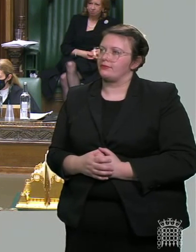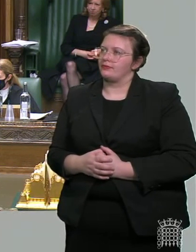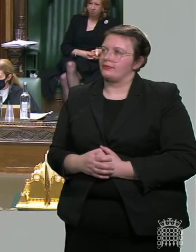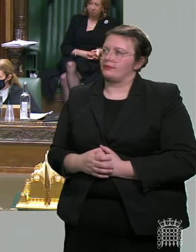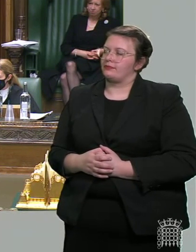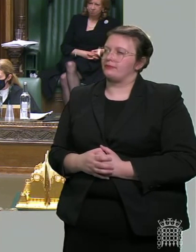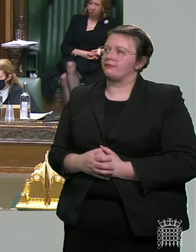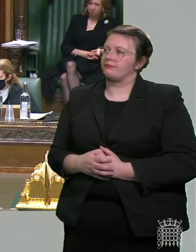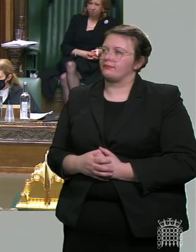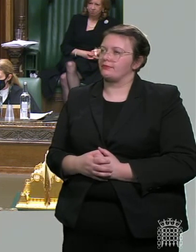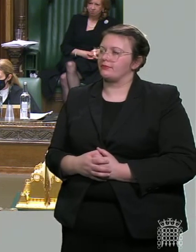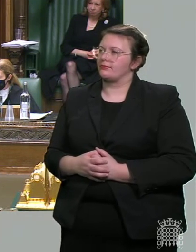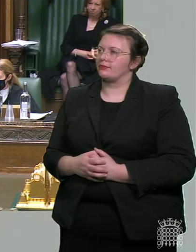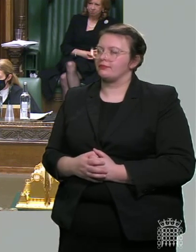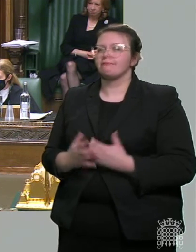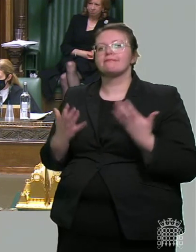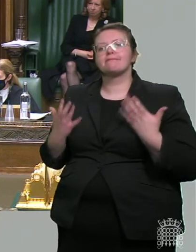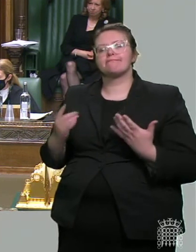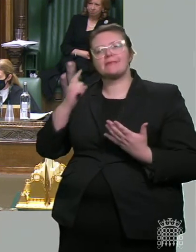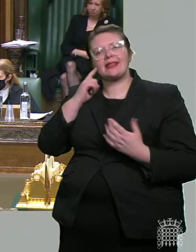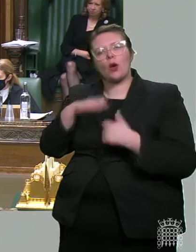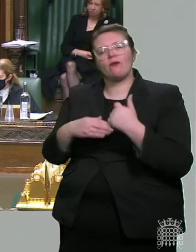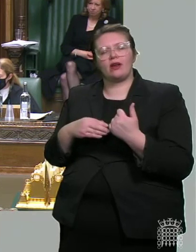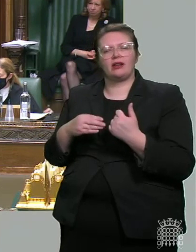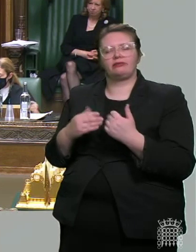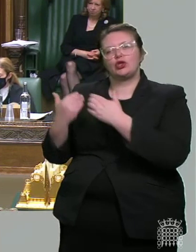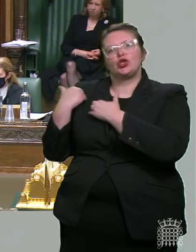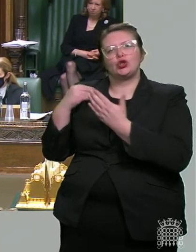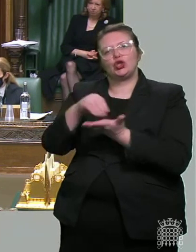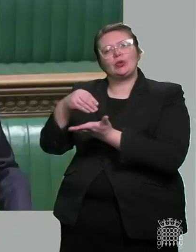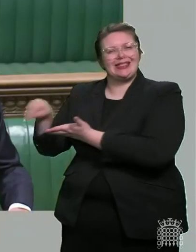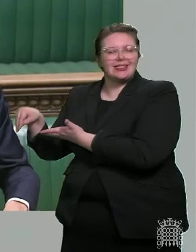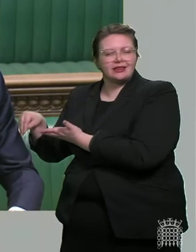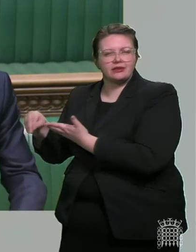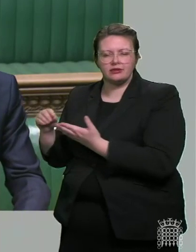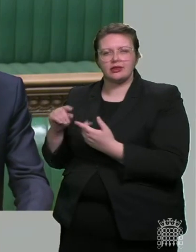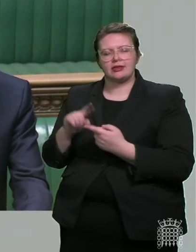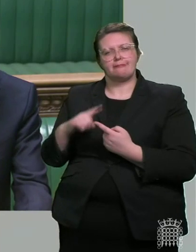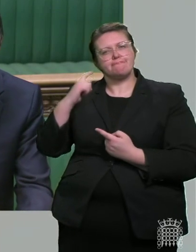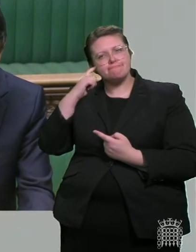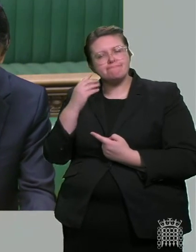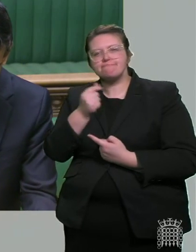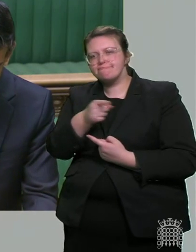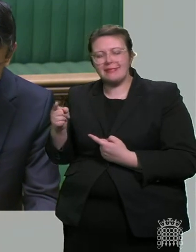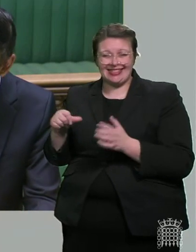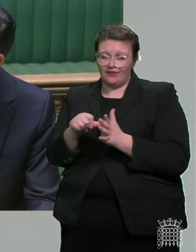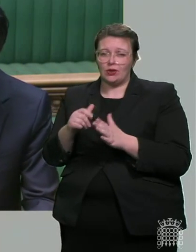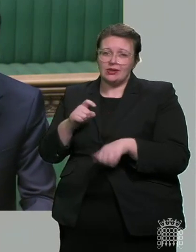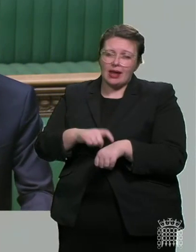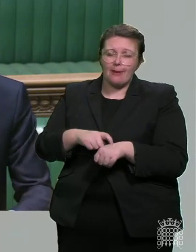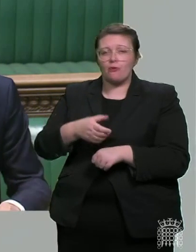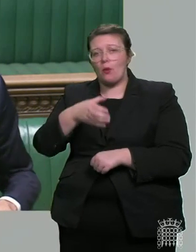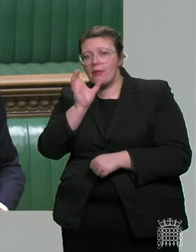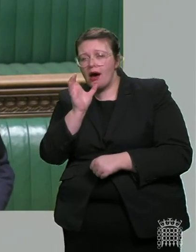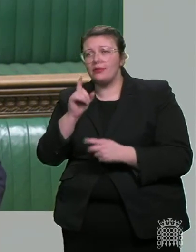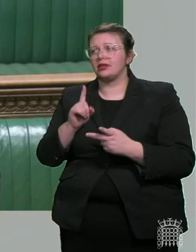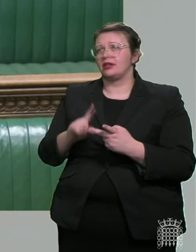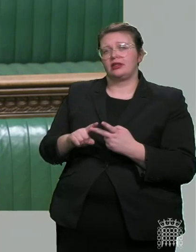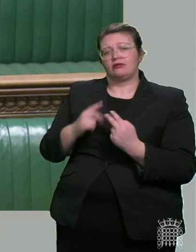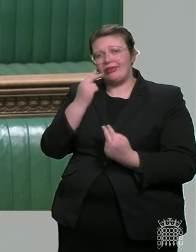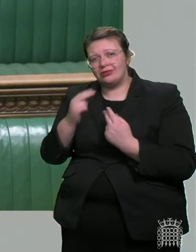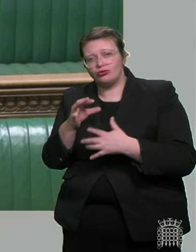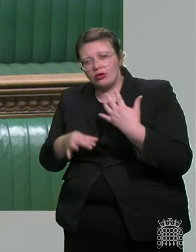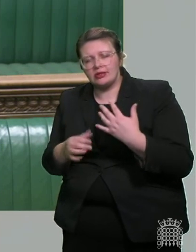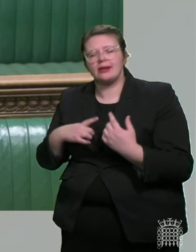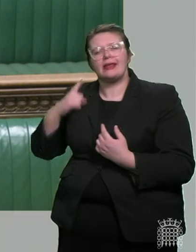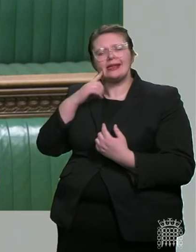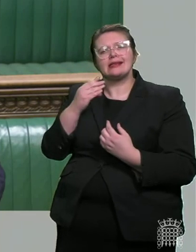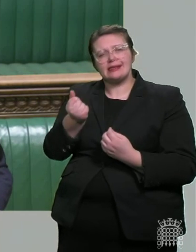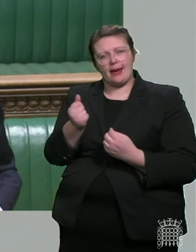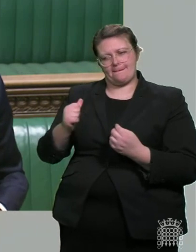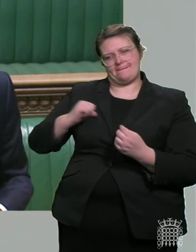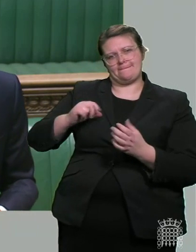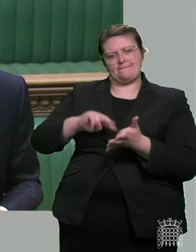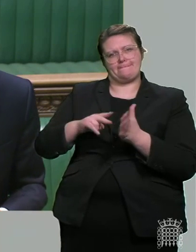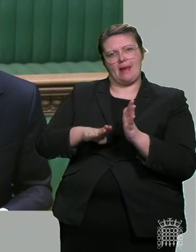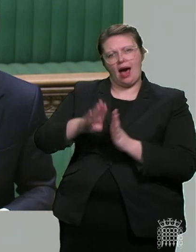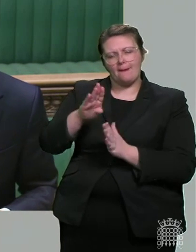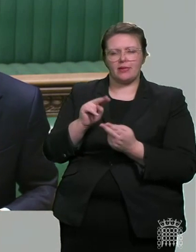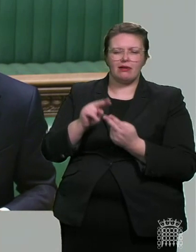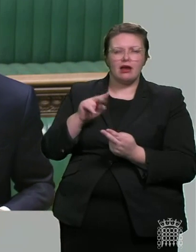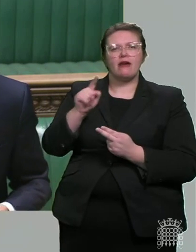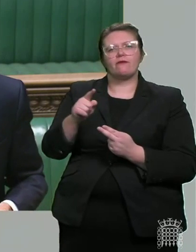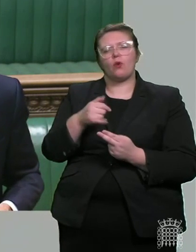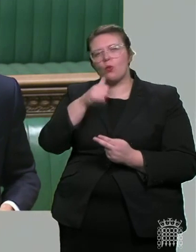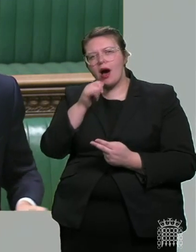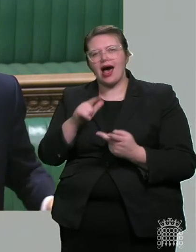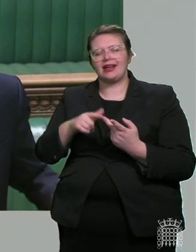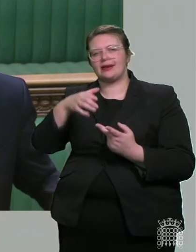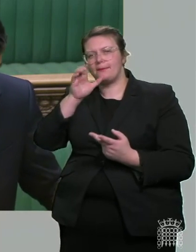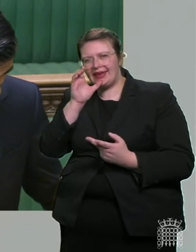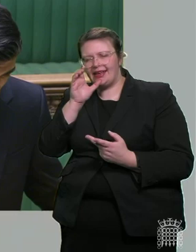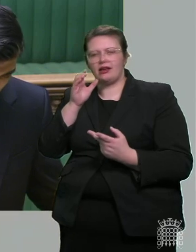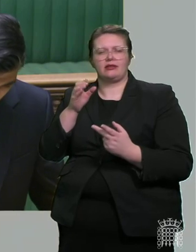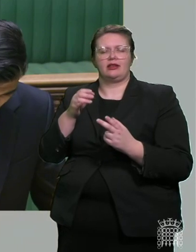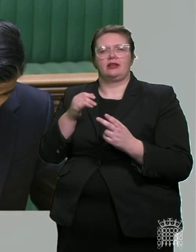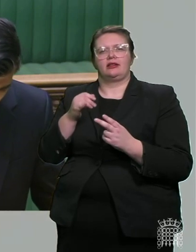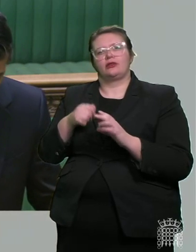This is a tough time for hospitality, so I can confirm that the planned increases in duties for spirits such as Scotch whisky, wine, cider and beer will all be cancelled.